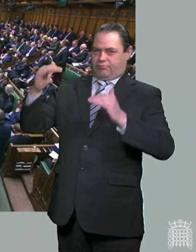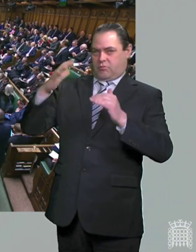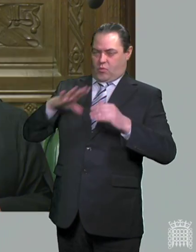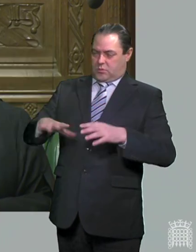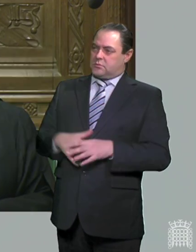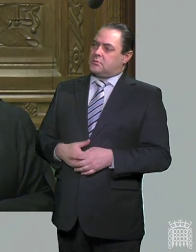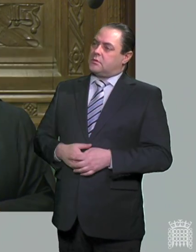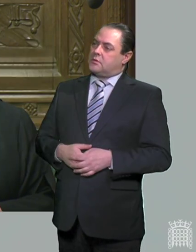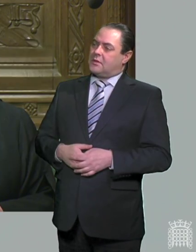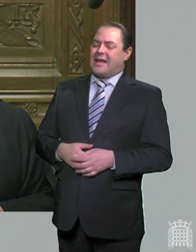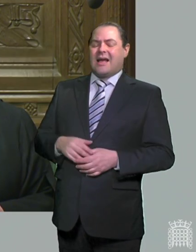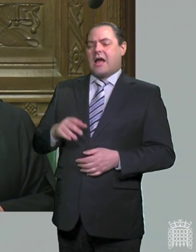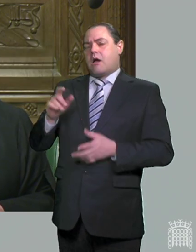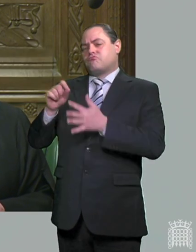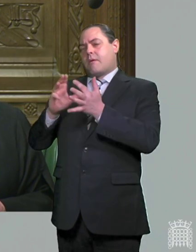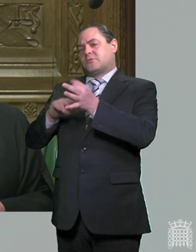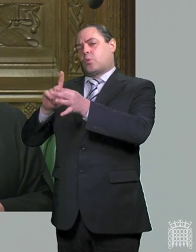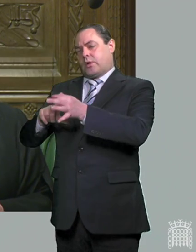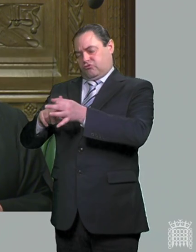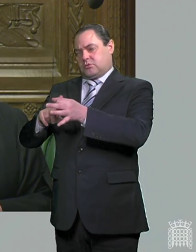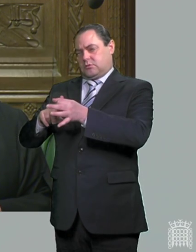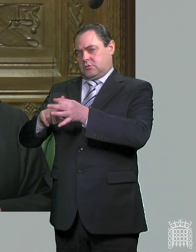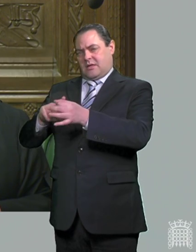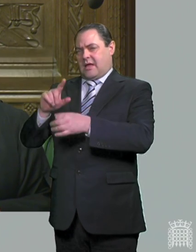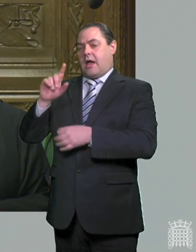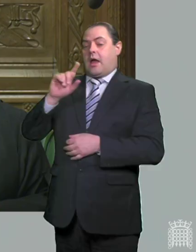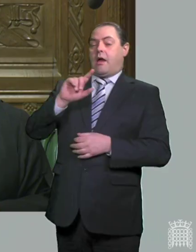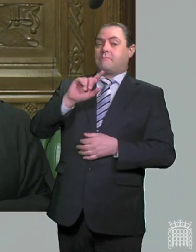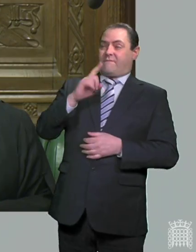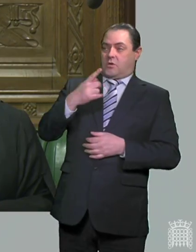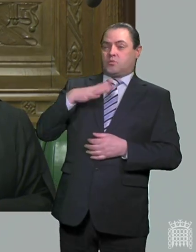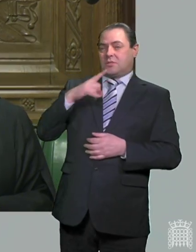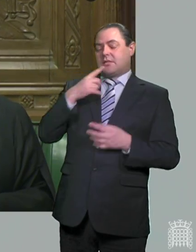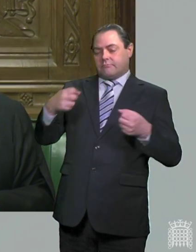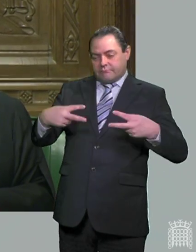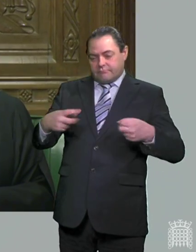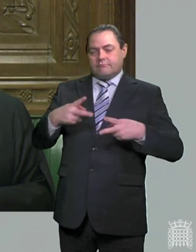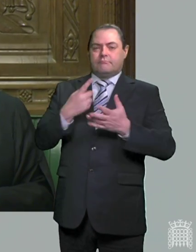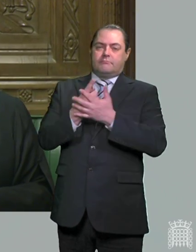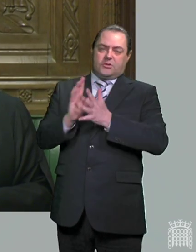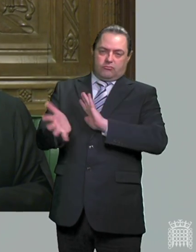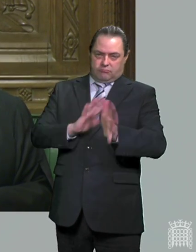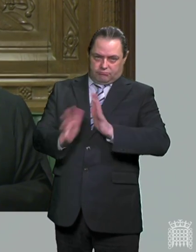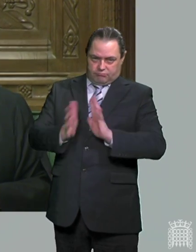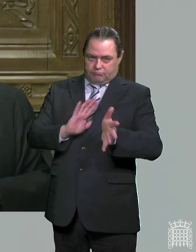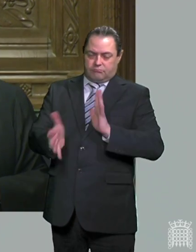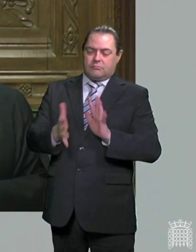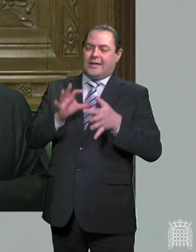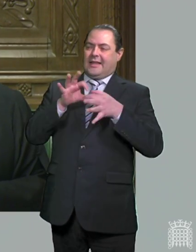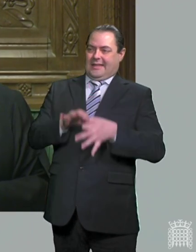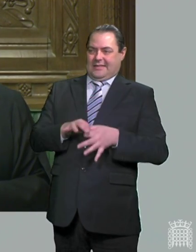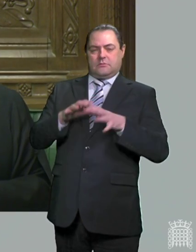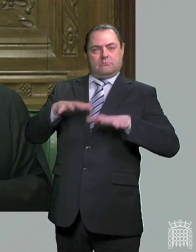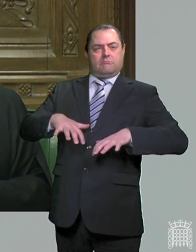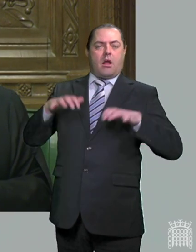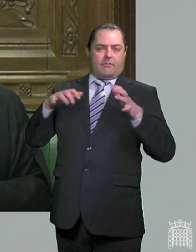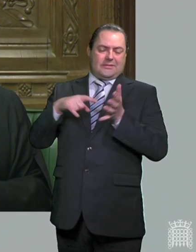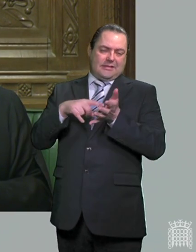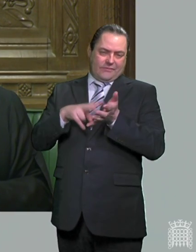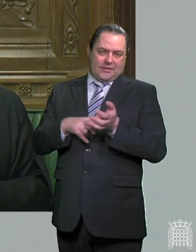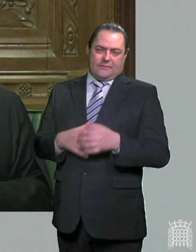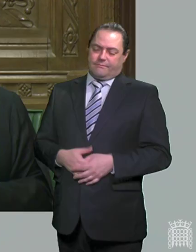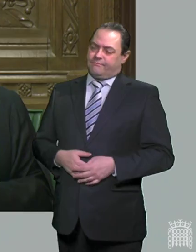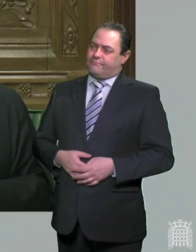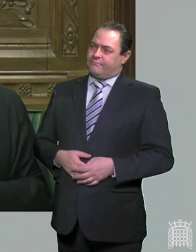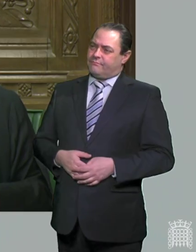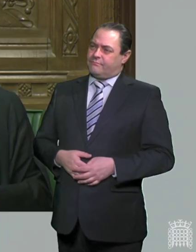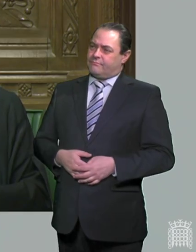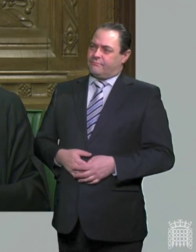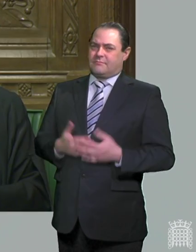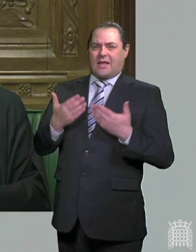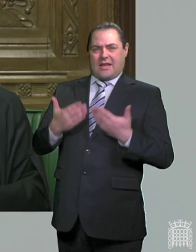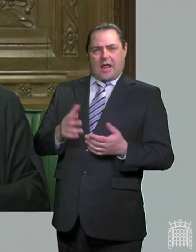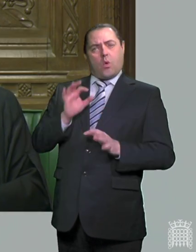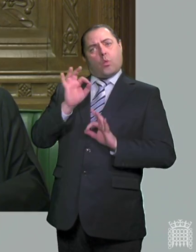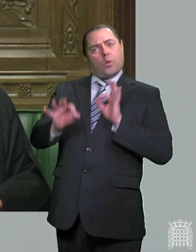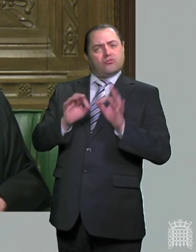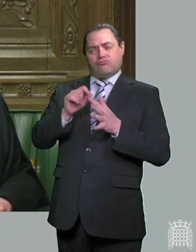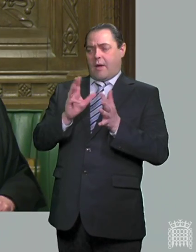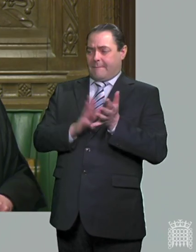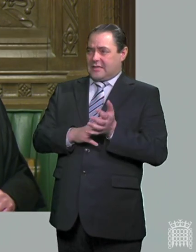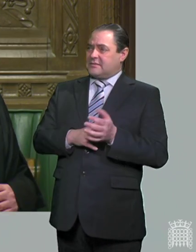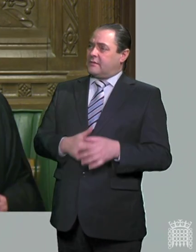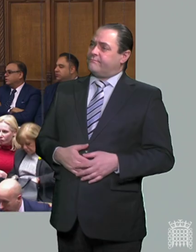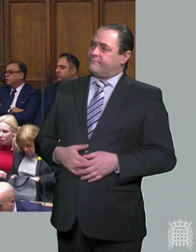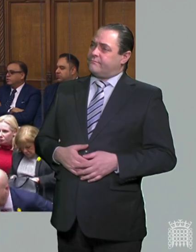Before we come to Prime Minister’s questions, I would like to point out that live subtitles and a British Sign Language interpretation of proceedings are available to watch on parliamentlive.tv.